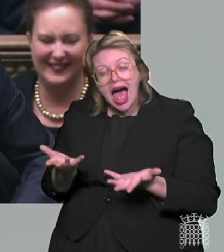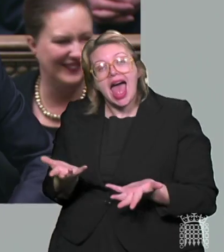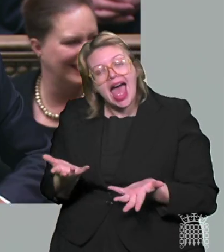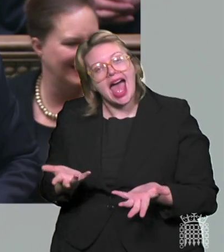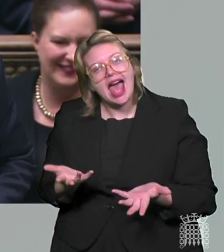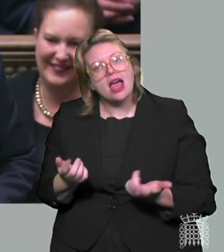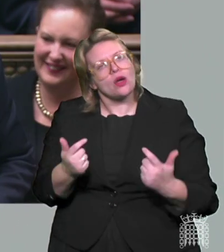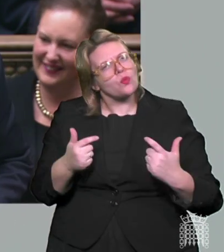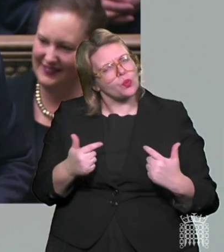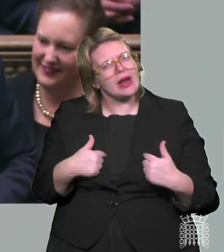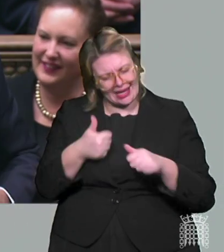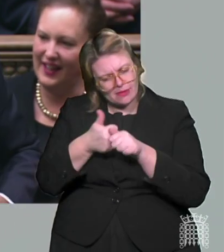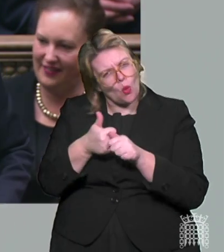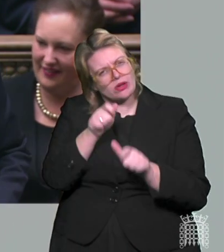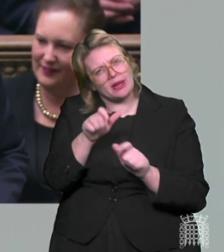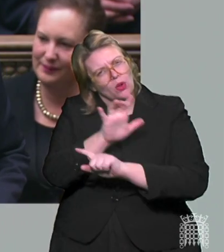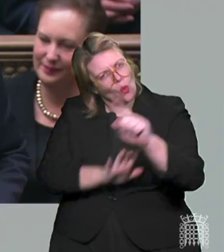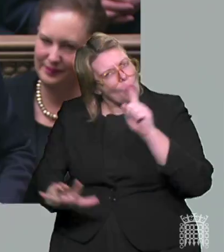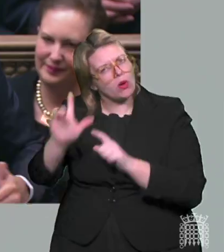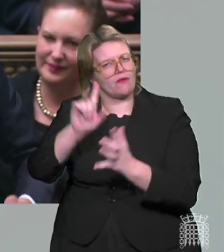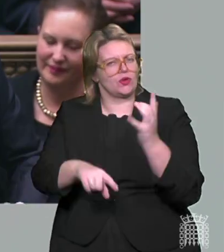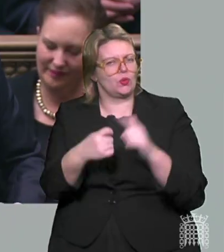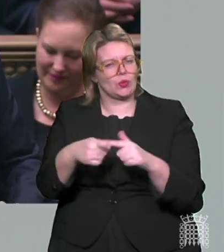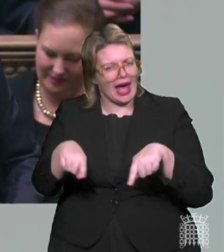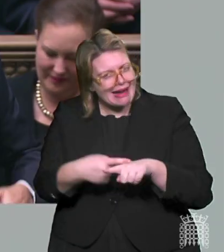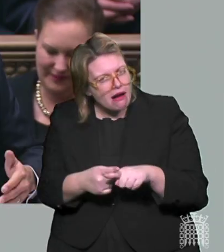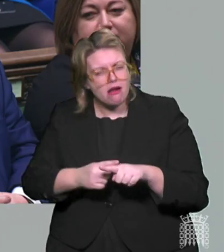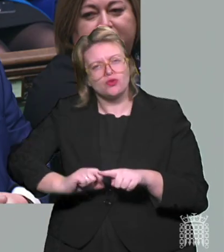We are continuing to deliver for people across the UK, including in Scotland.